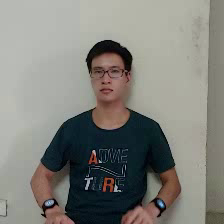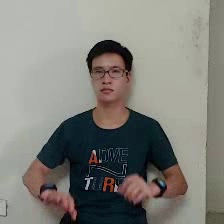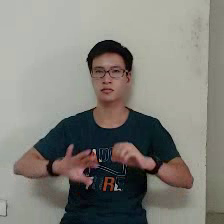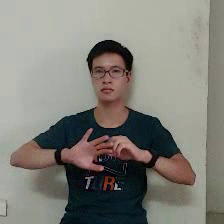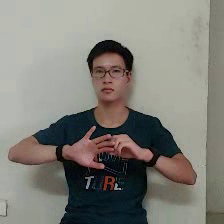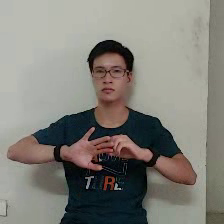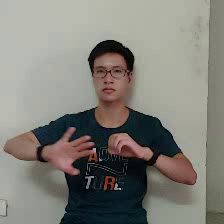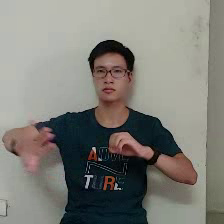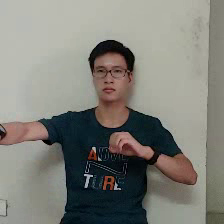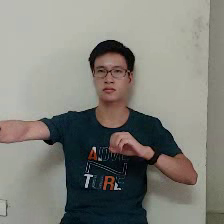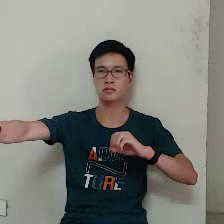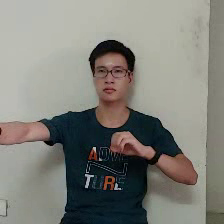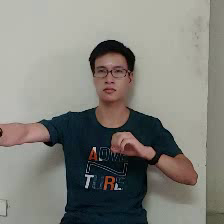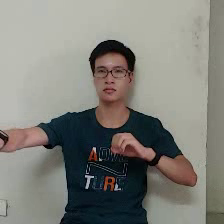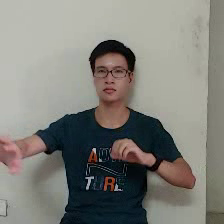Khu cách ly